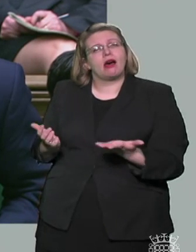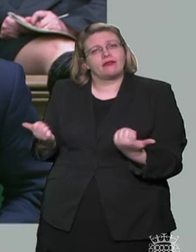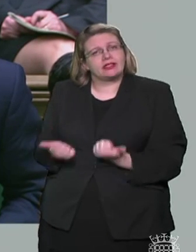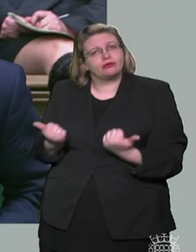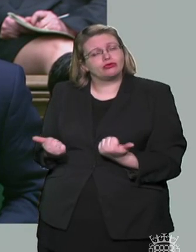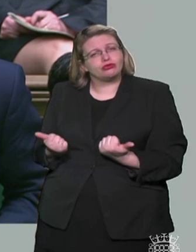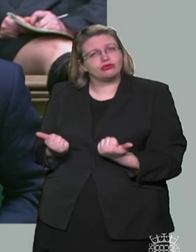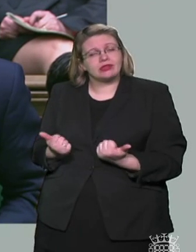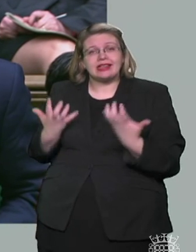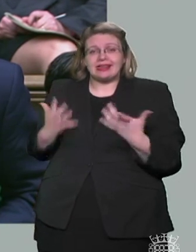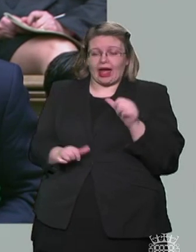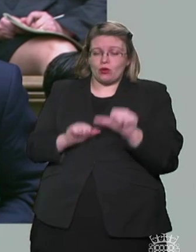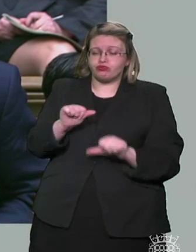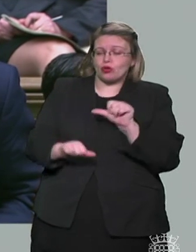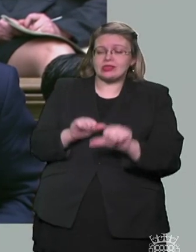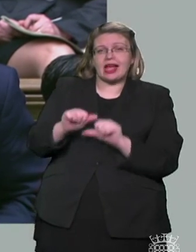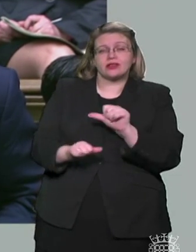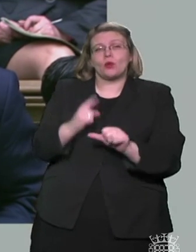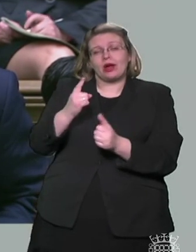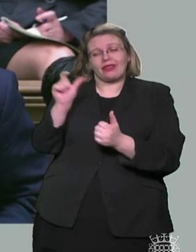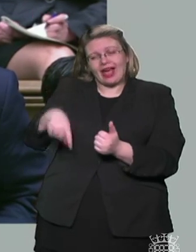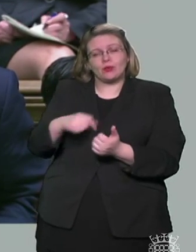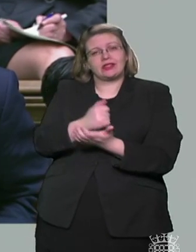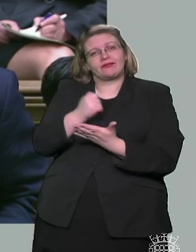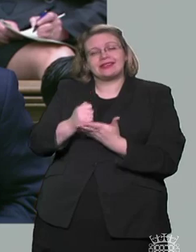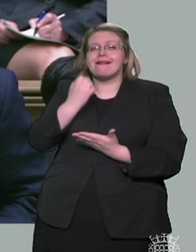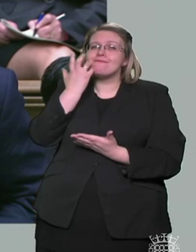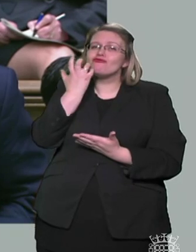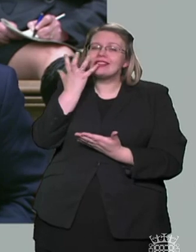We are processing 1,000 a day.